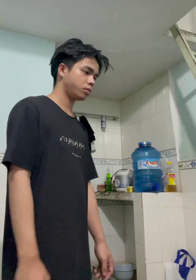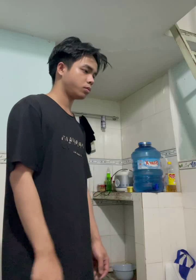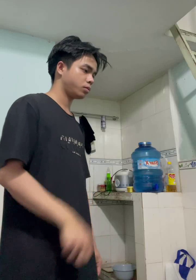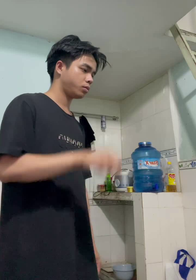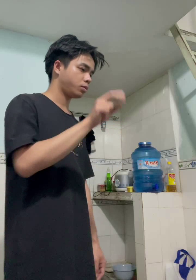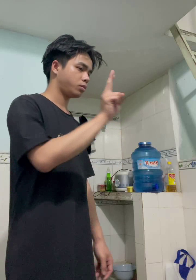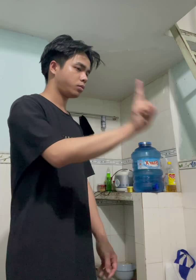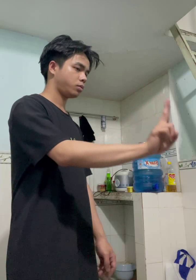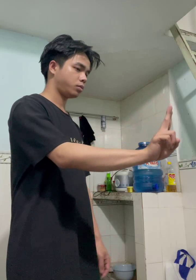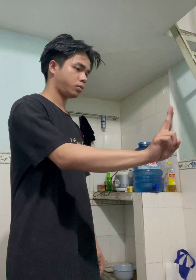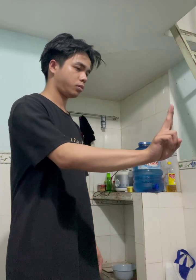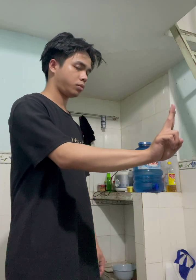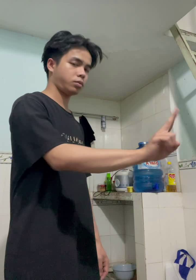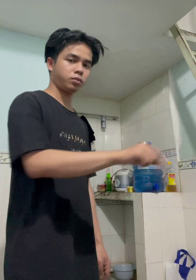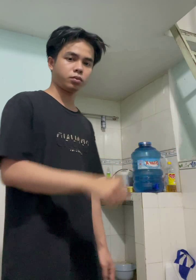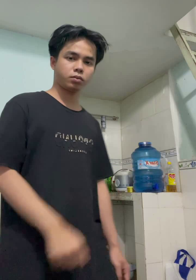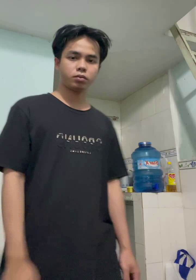u